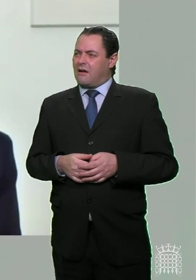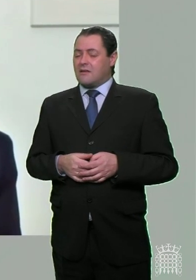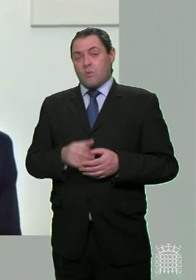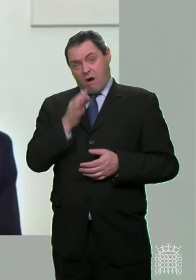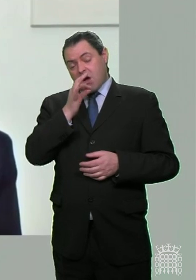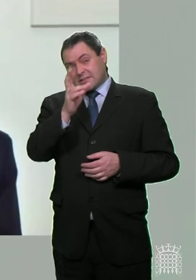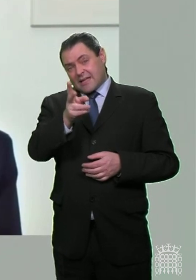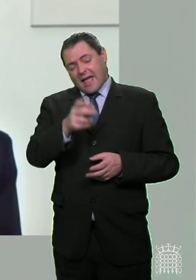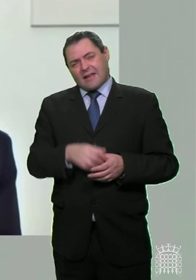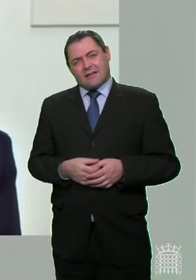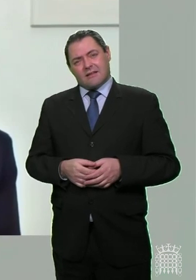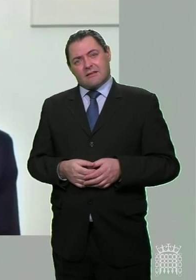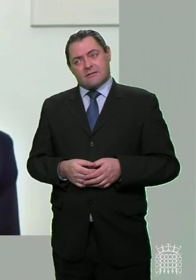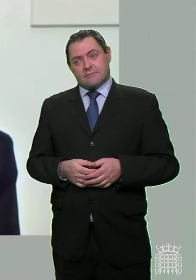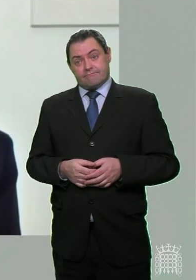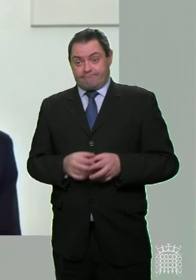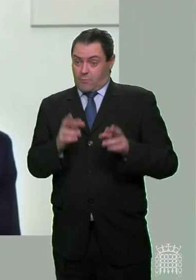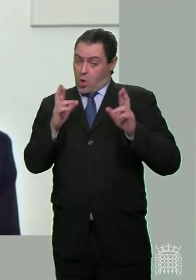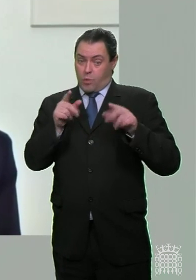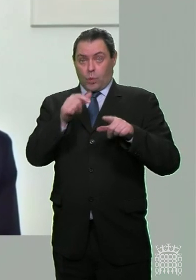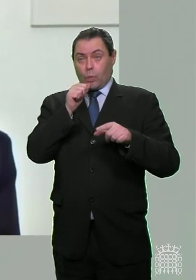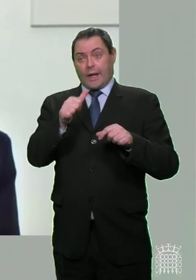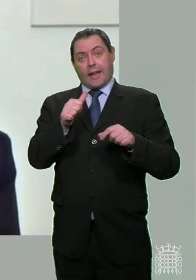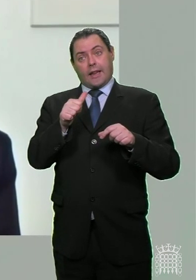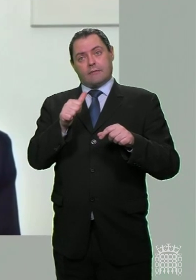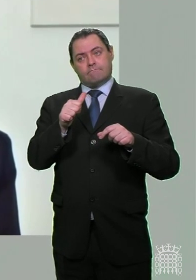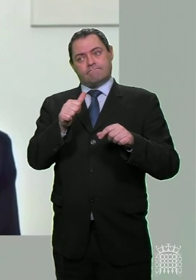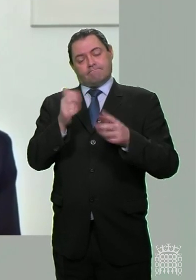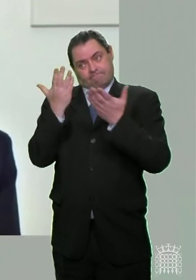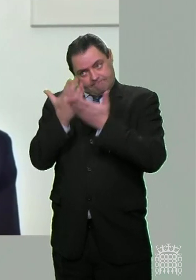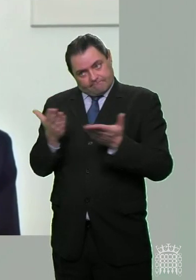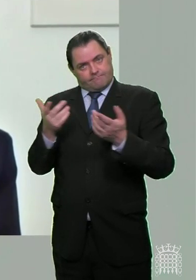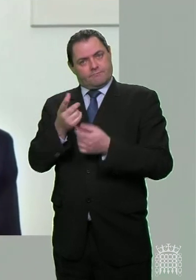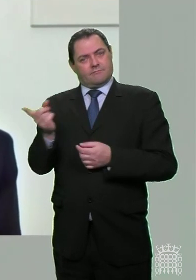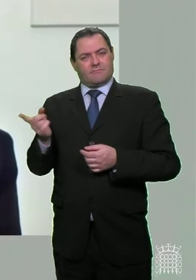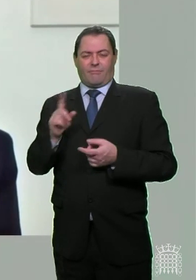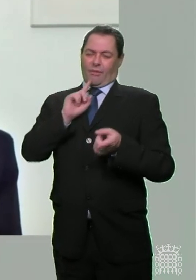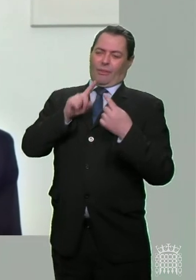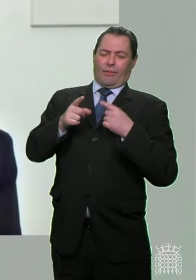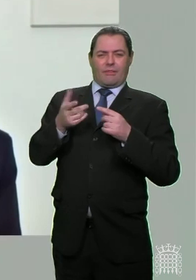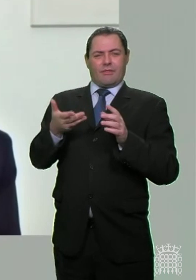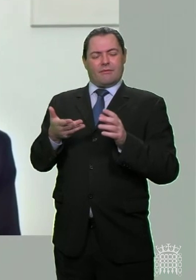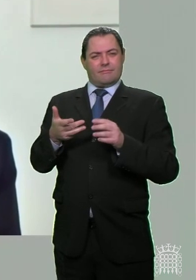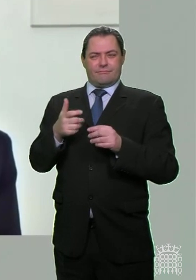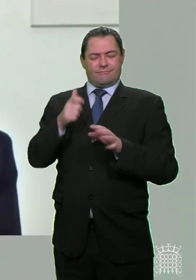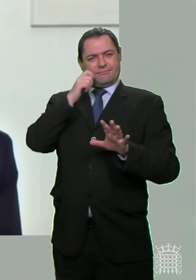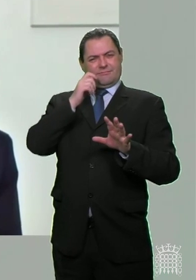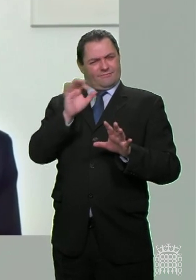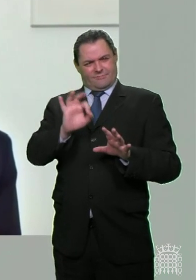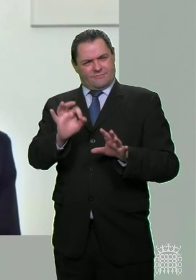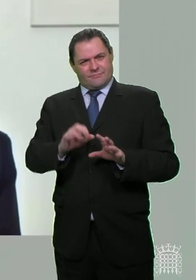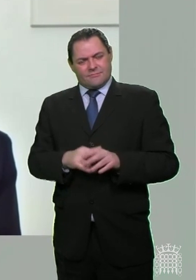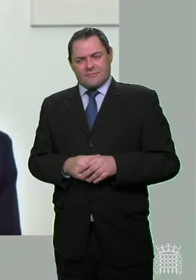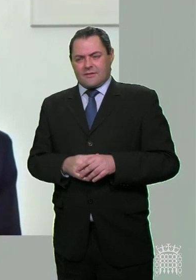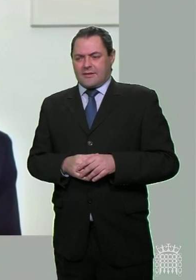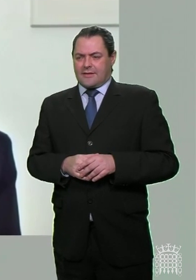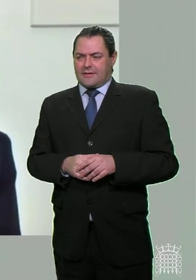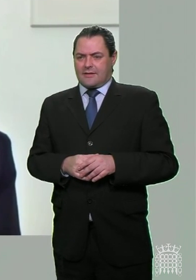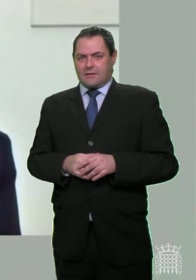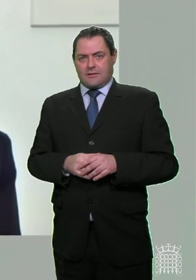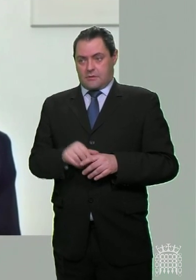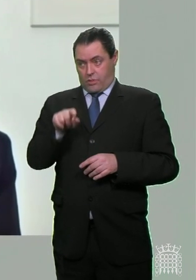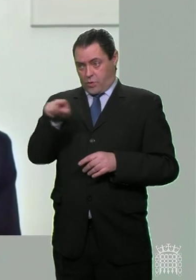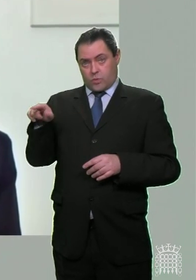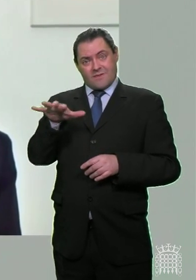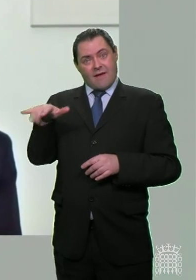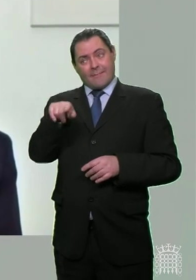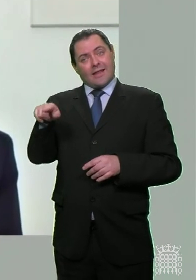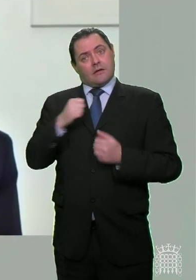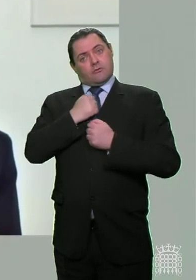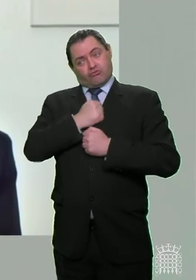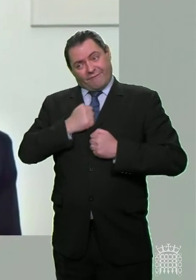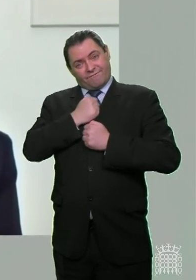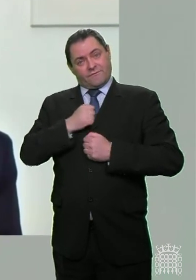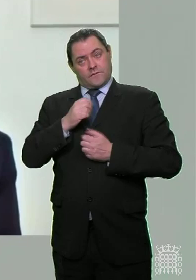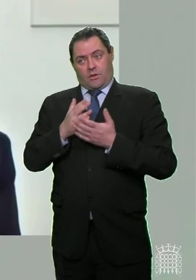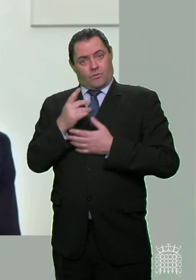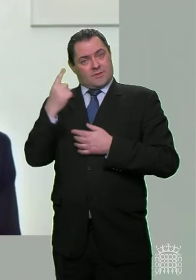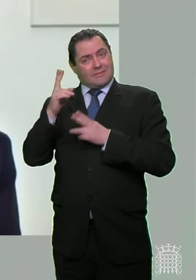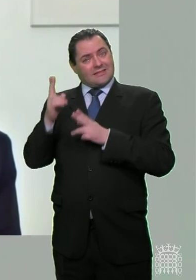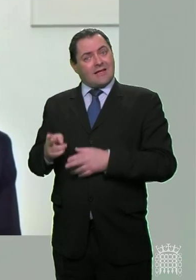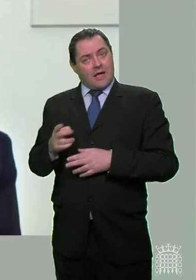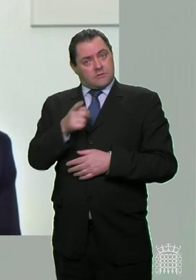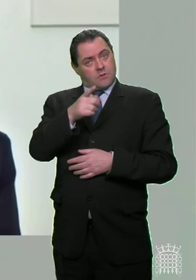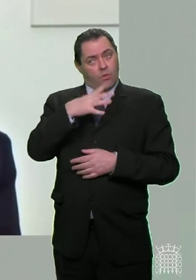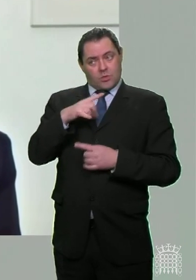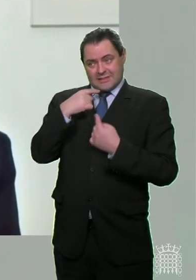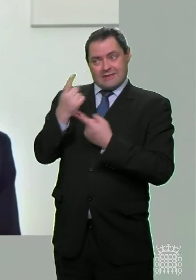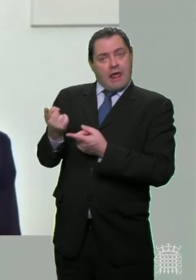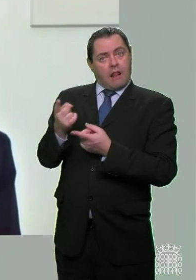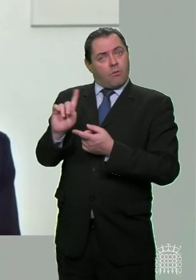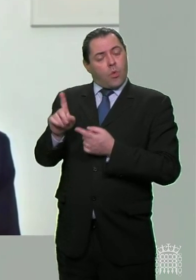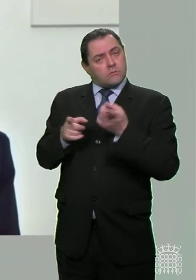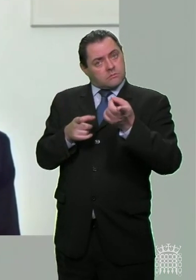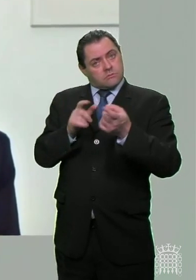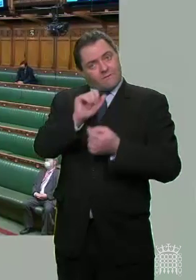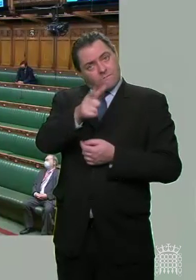I ask him again—I hope that this time he will have the decency to answer them properly—what would he like me to say to those bereaved families on his behalf this afternoon?